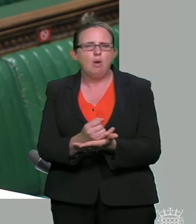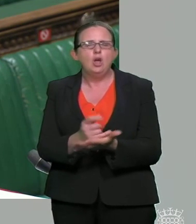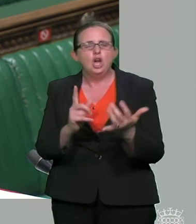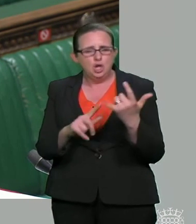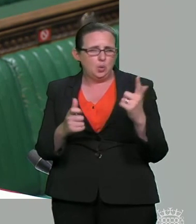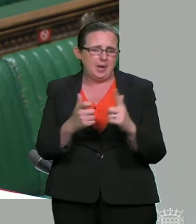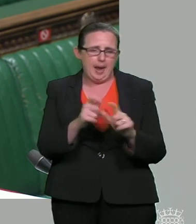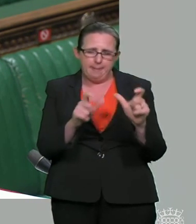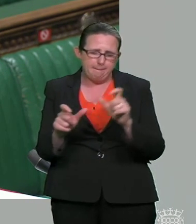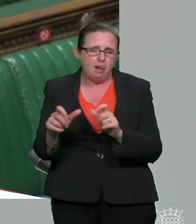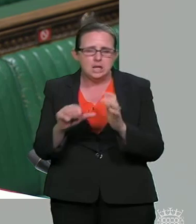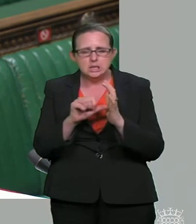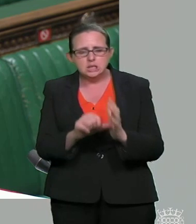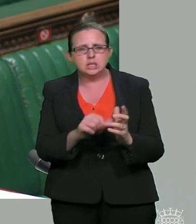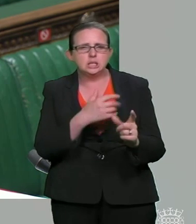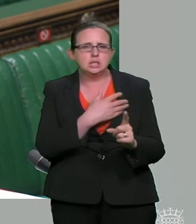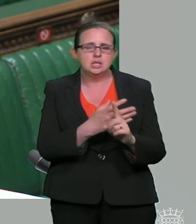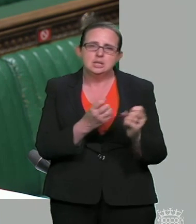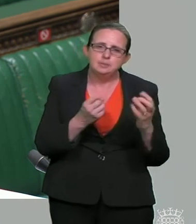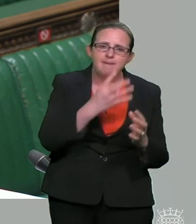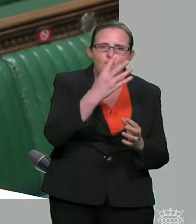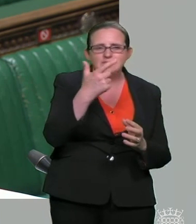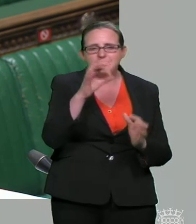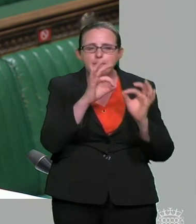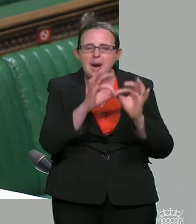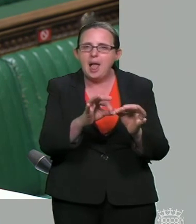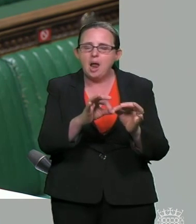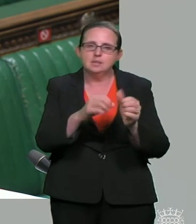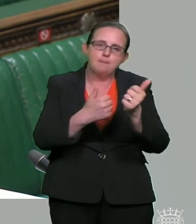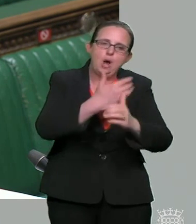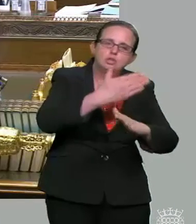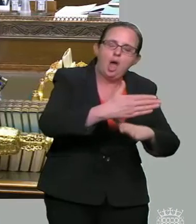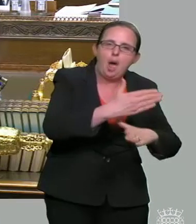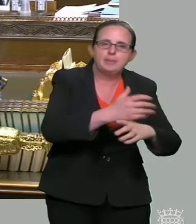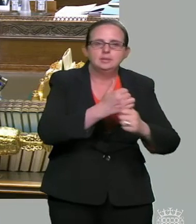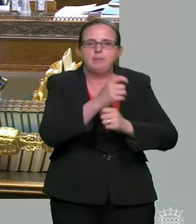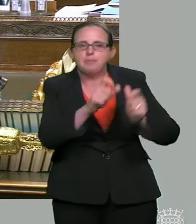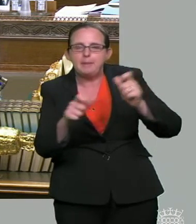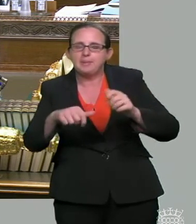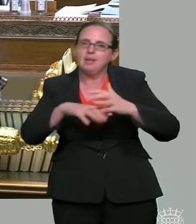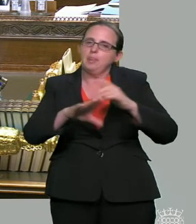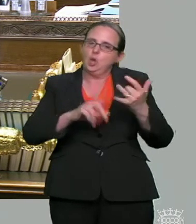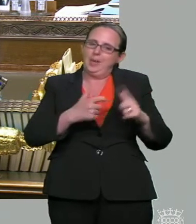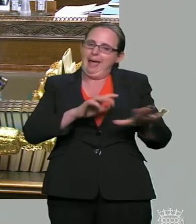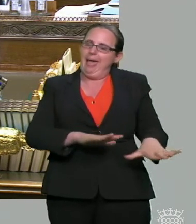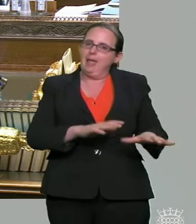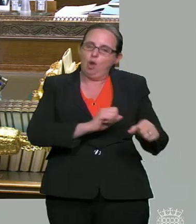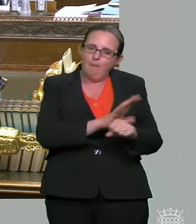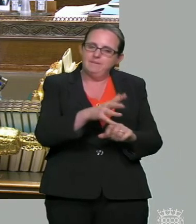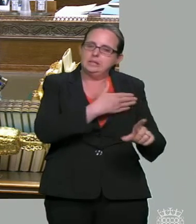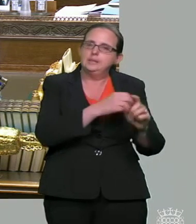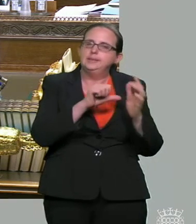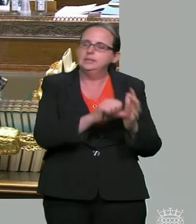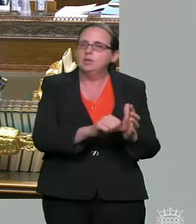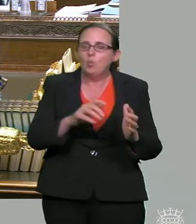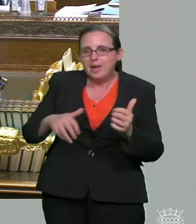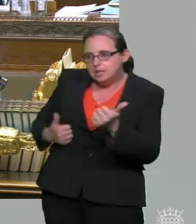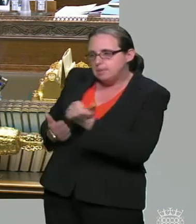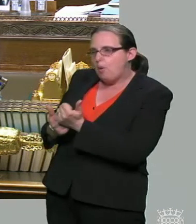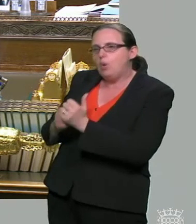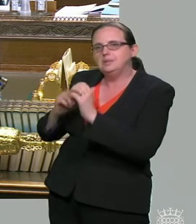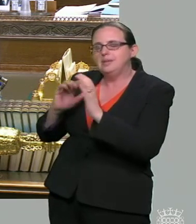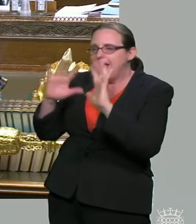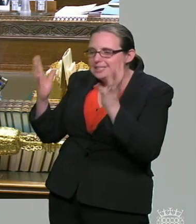We have had to spend £407 billion supporting jobs, families and livelihoods throughout the country, and yet we are continuing to support international vaccination.